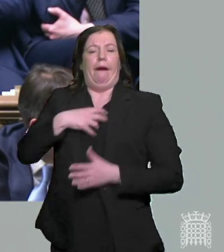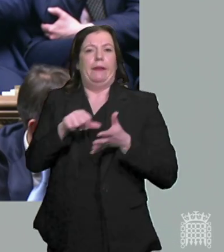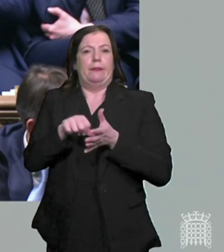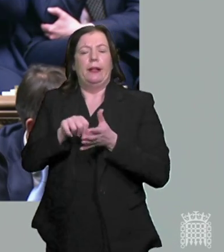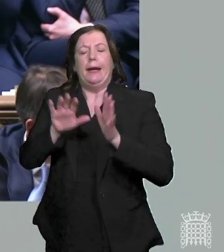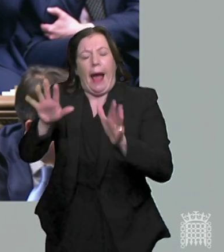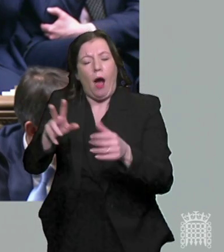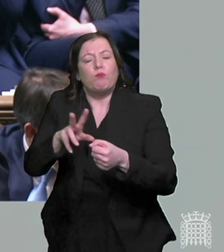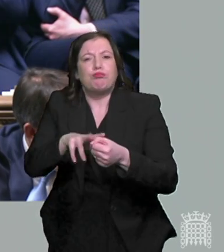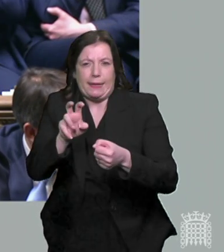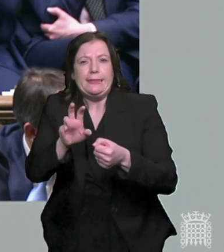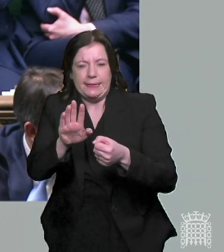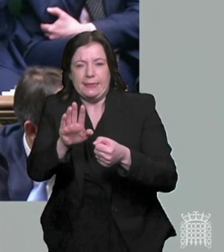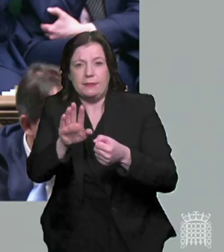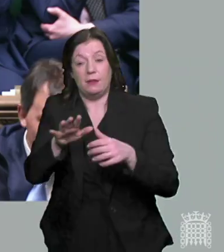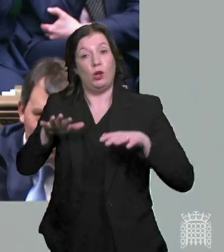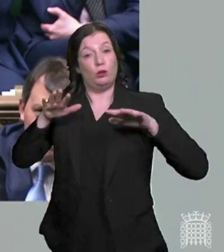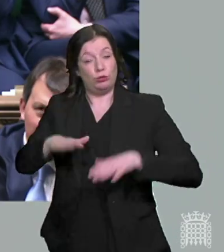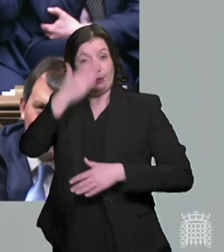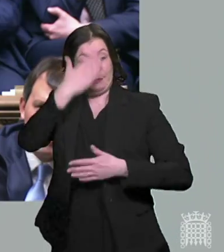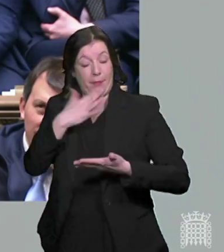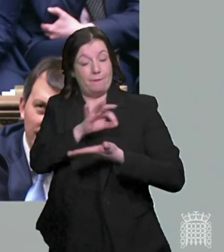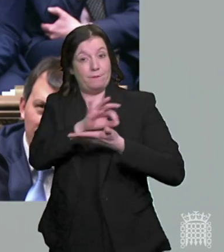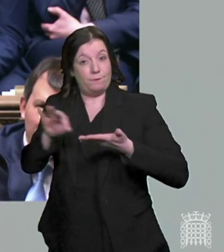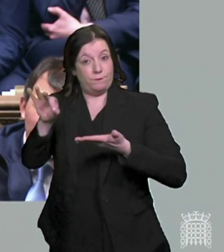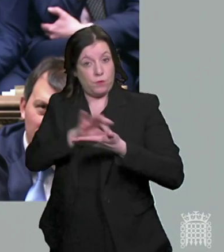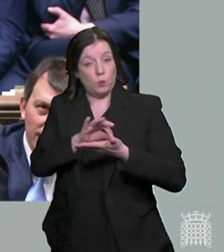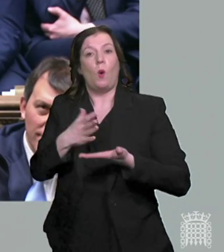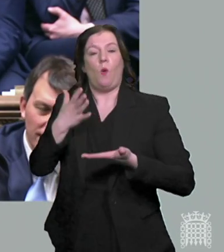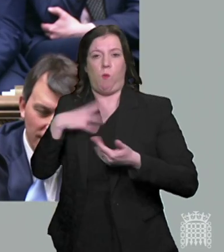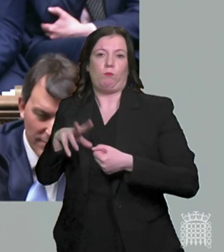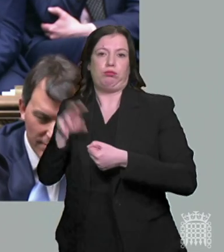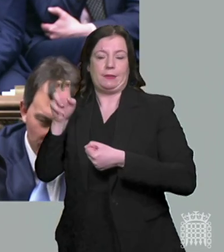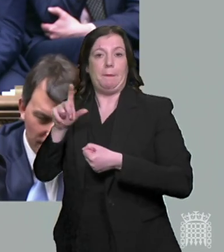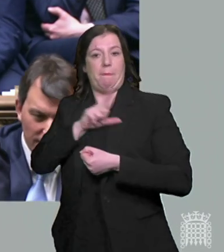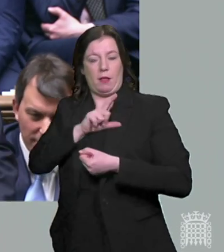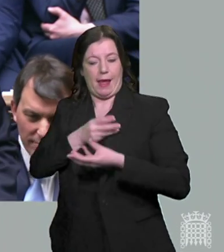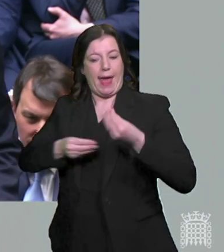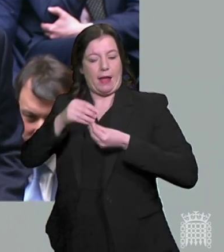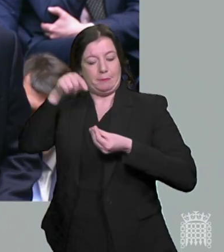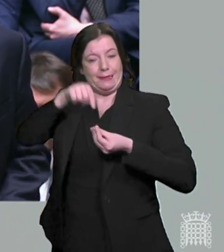Brexit was a decision by the British people to change our economic model.